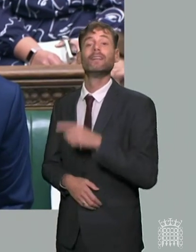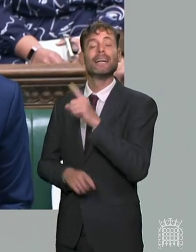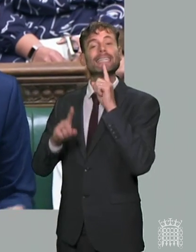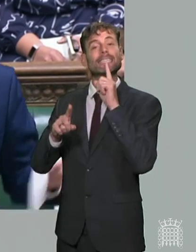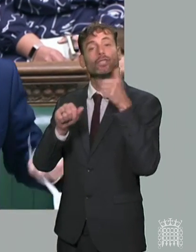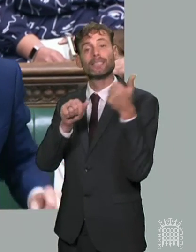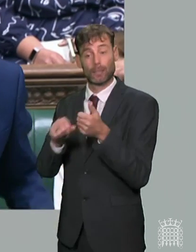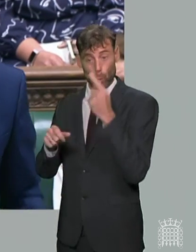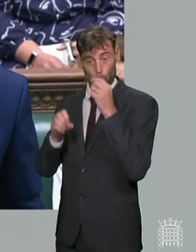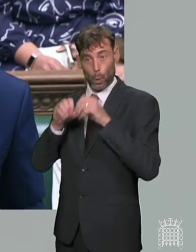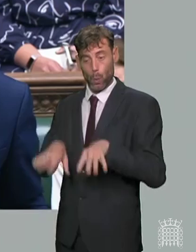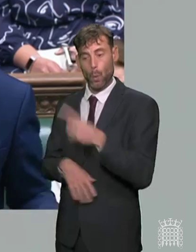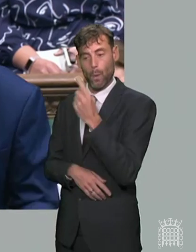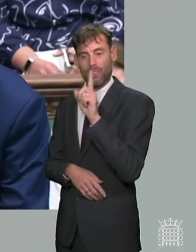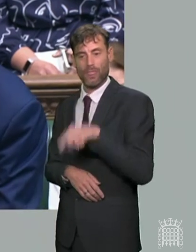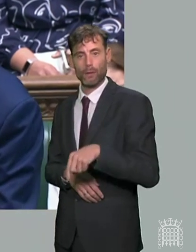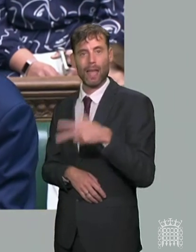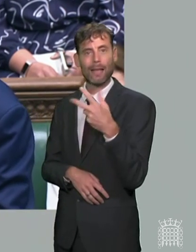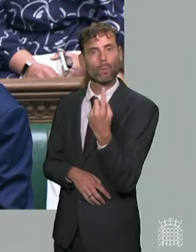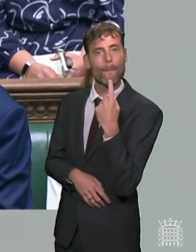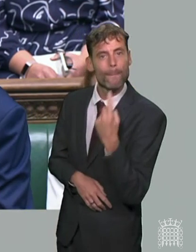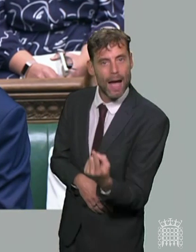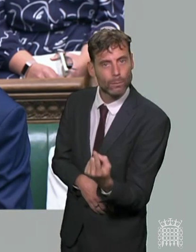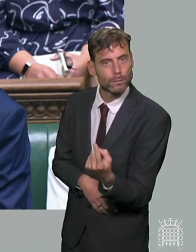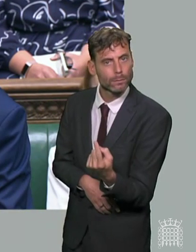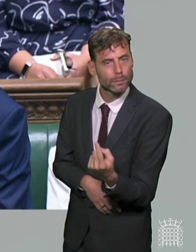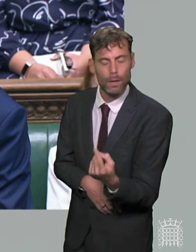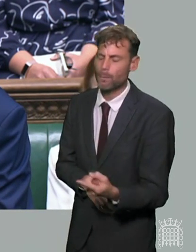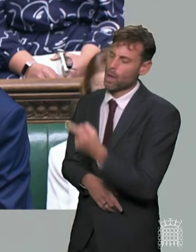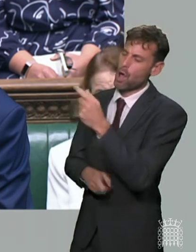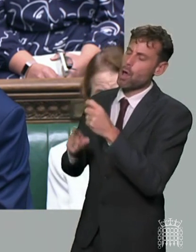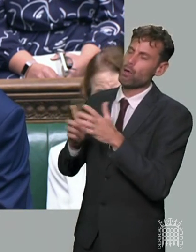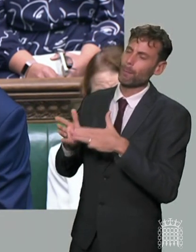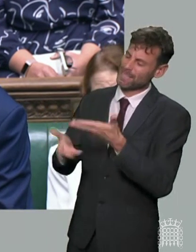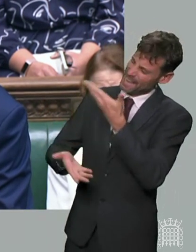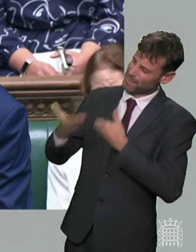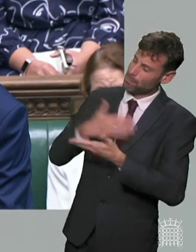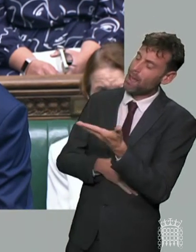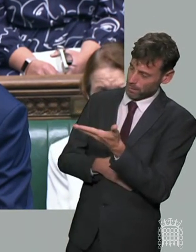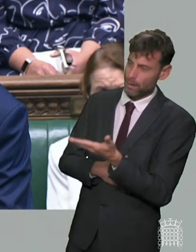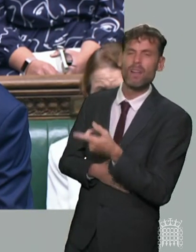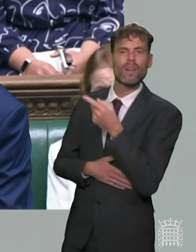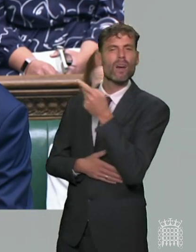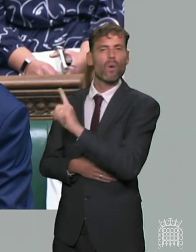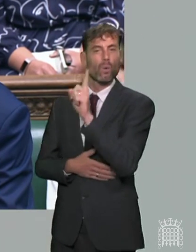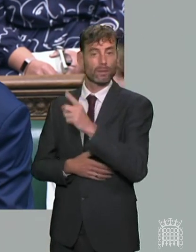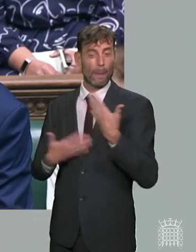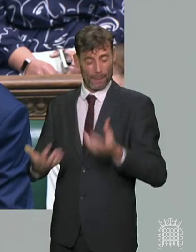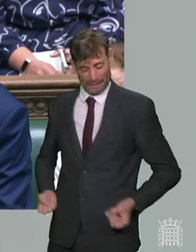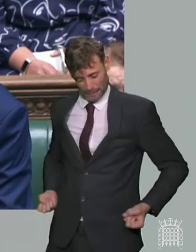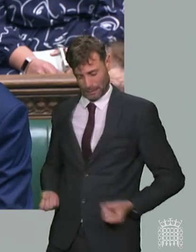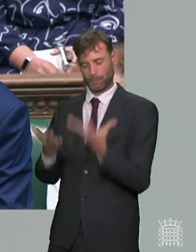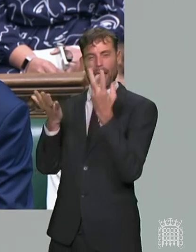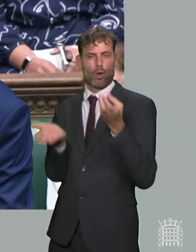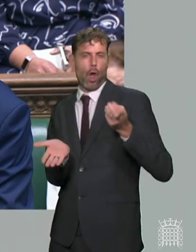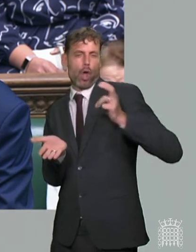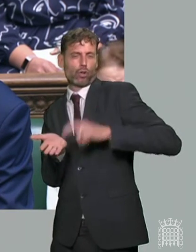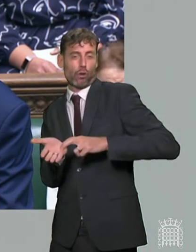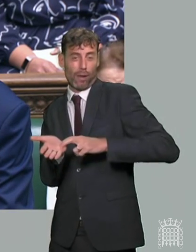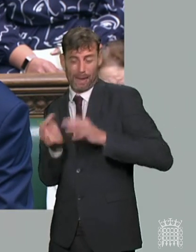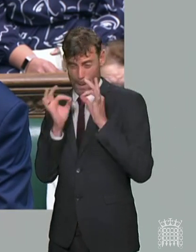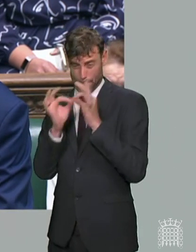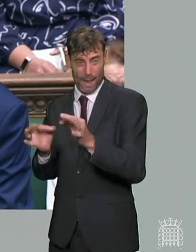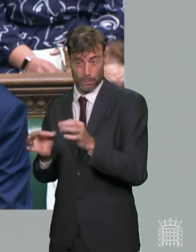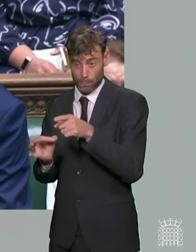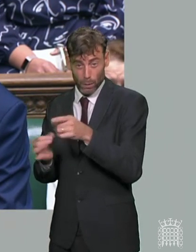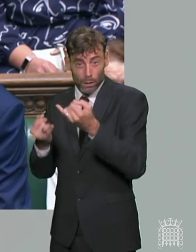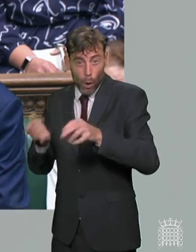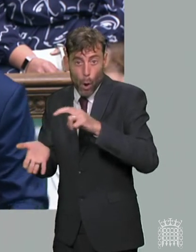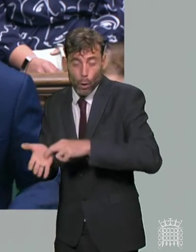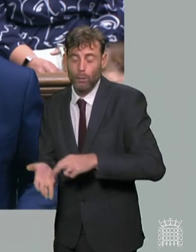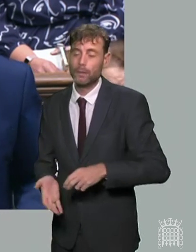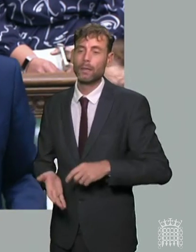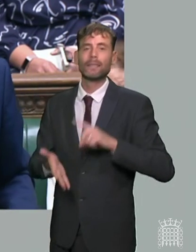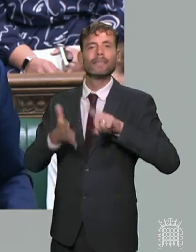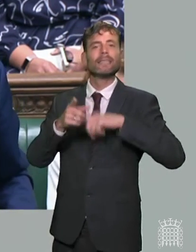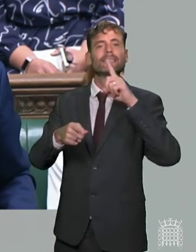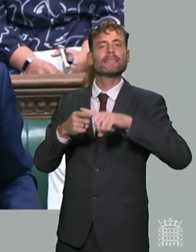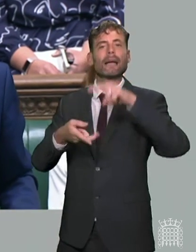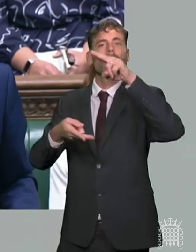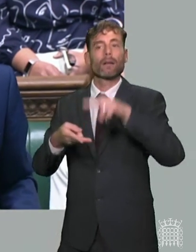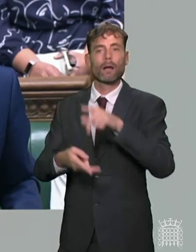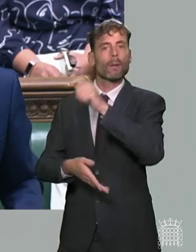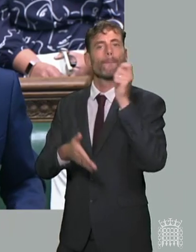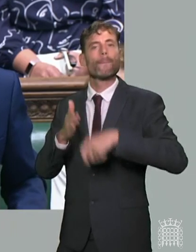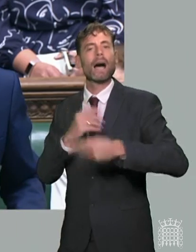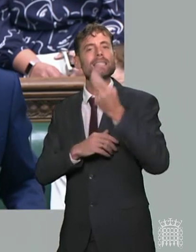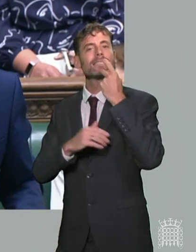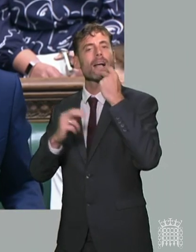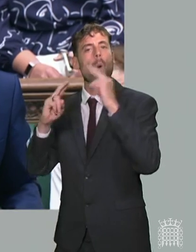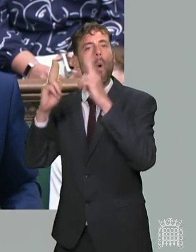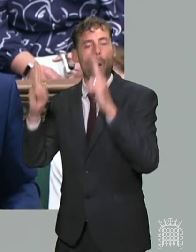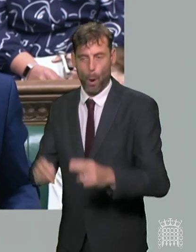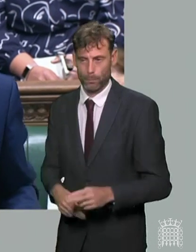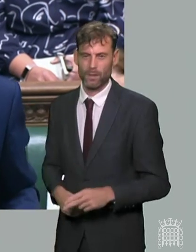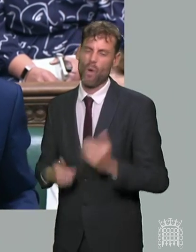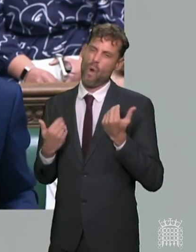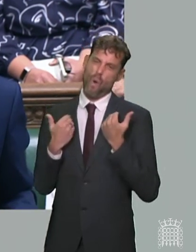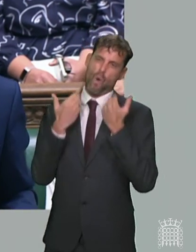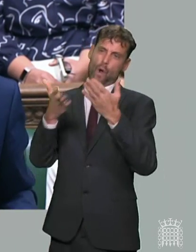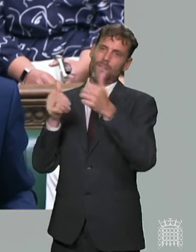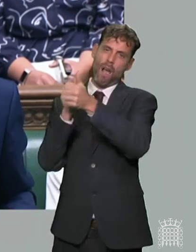At the same time, the Prime Minister has wasted billions on crony contracts, cut taxes for people buying second homes and handed out super tax deductions for the biggest companies.